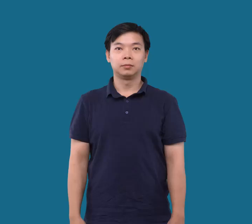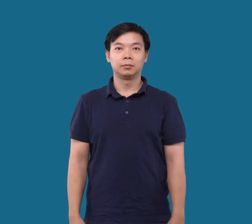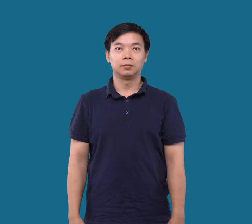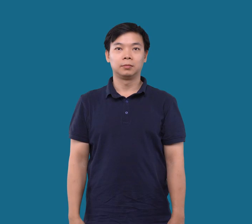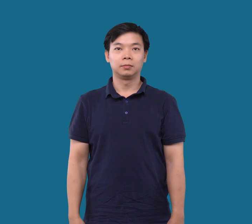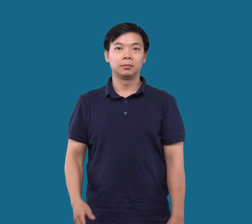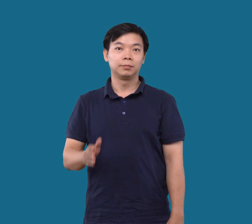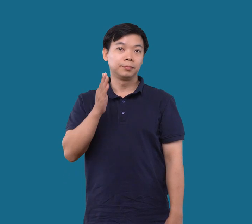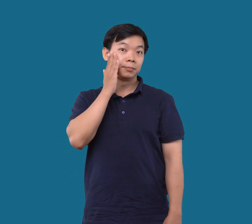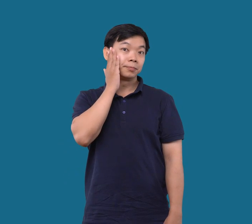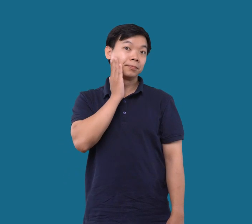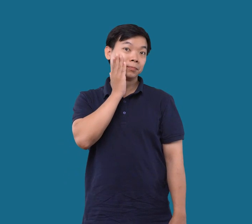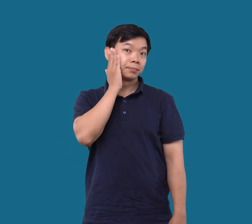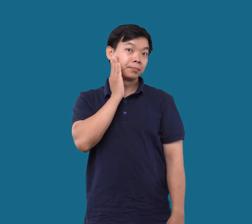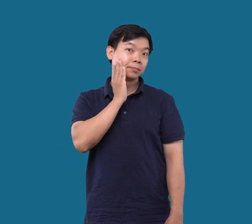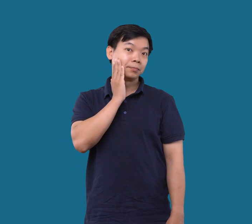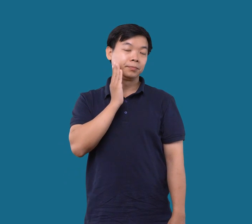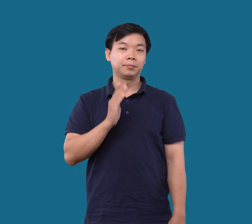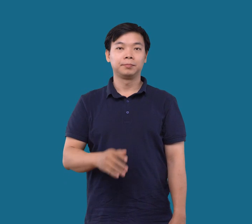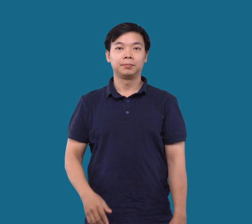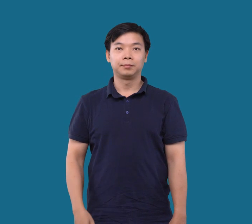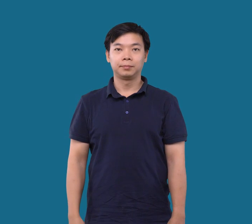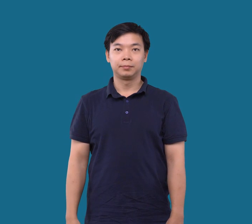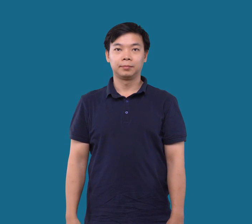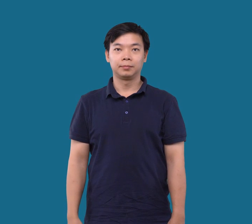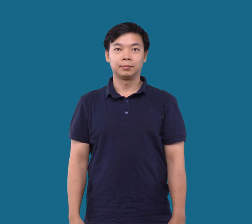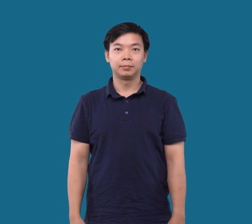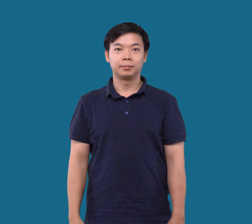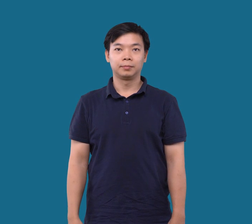má